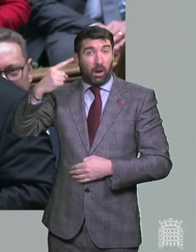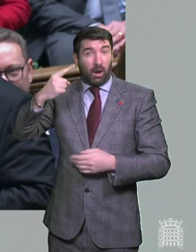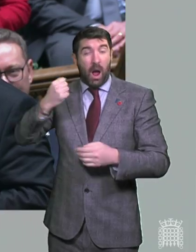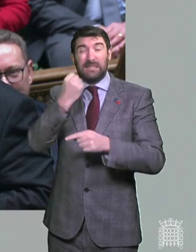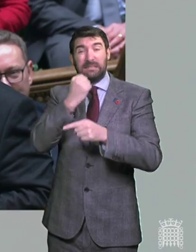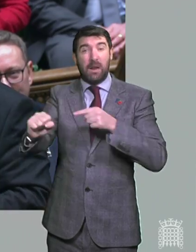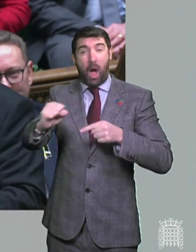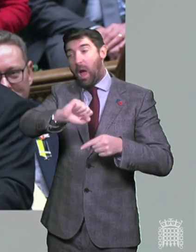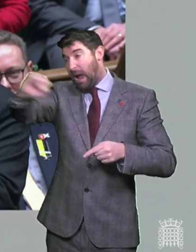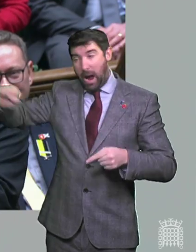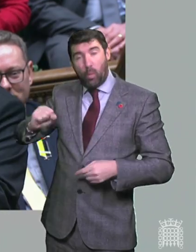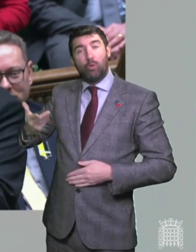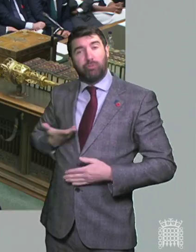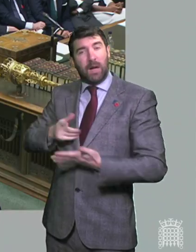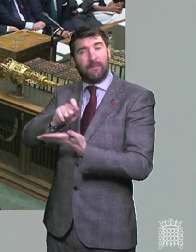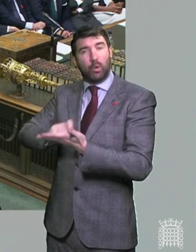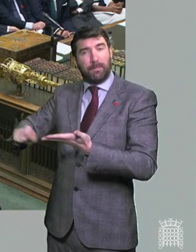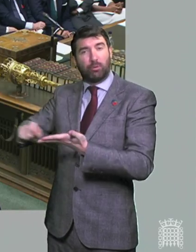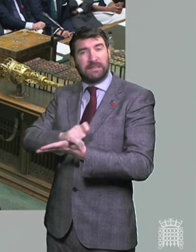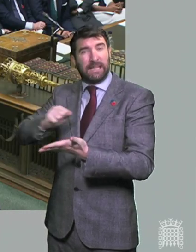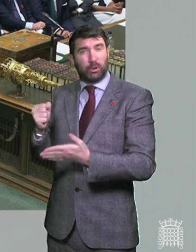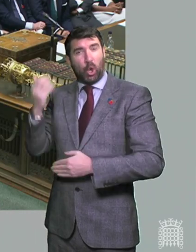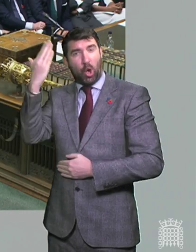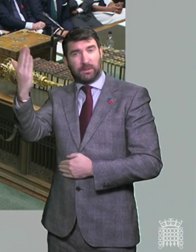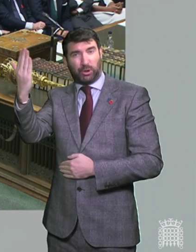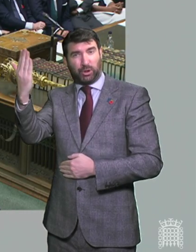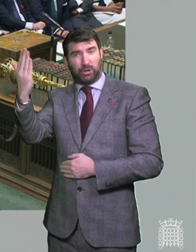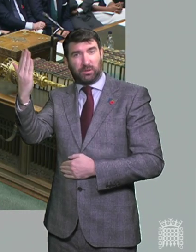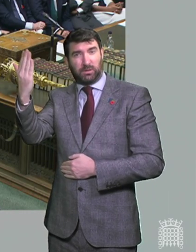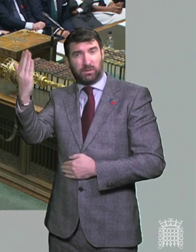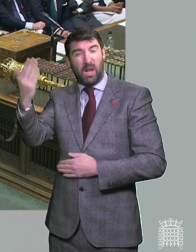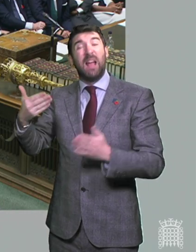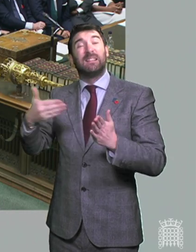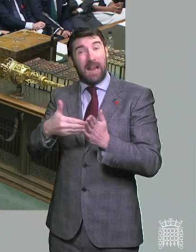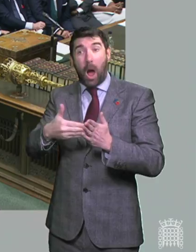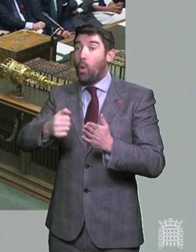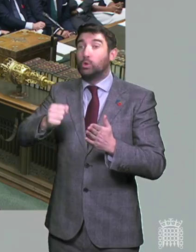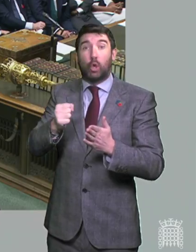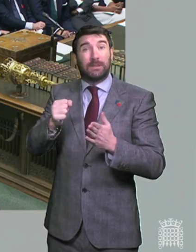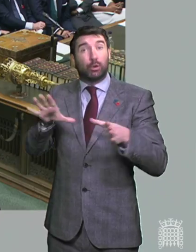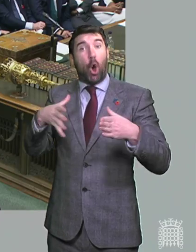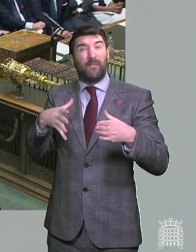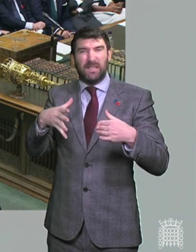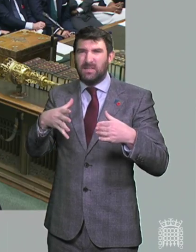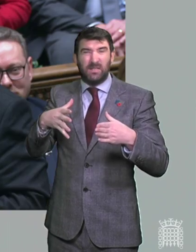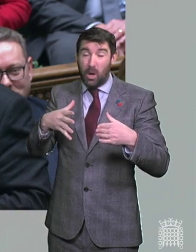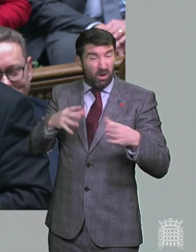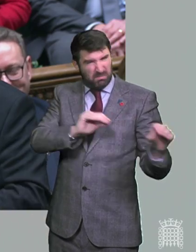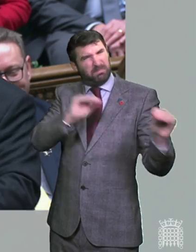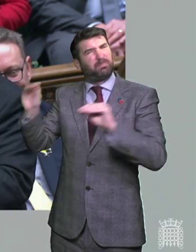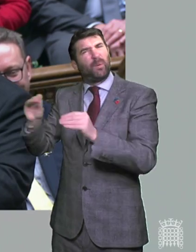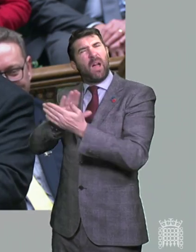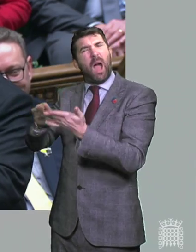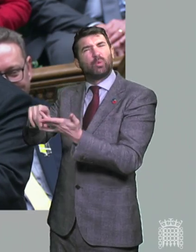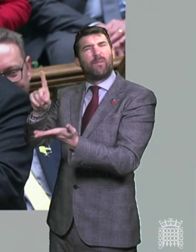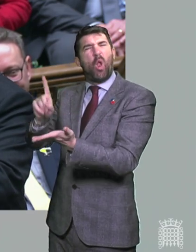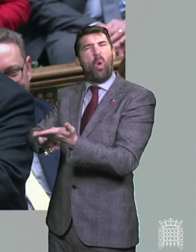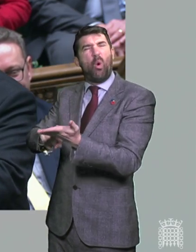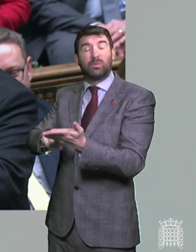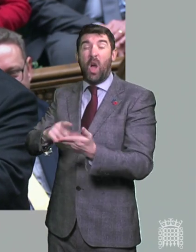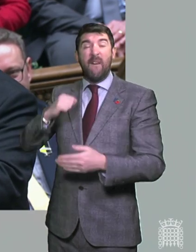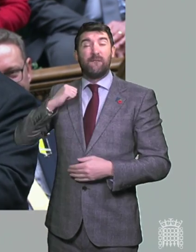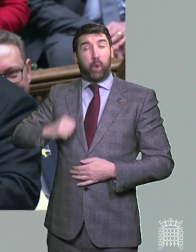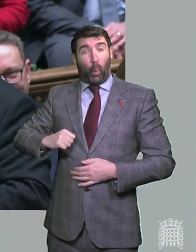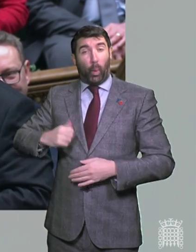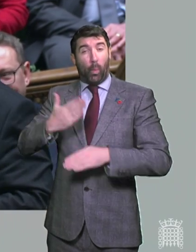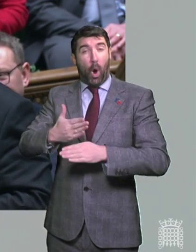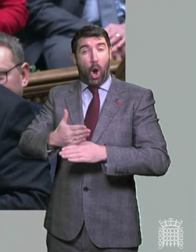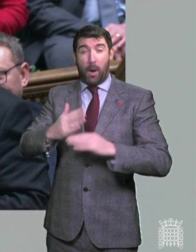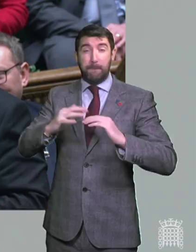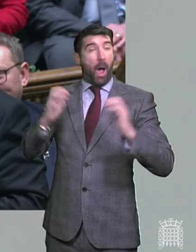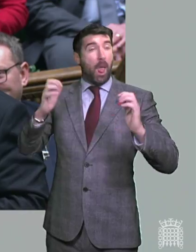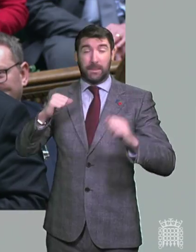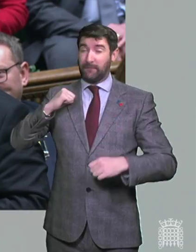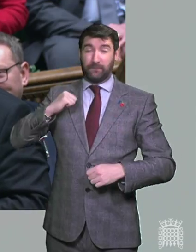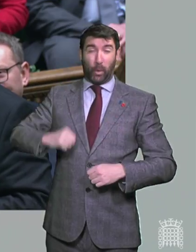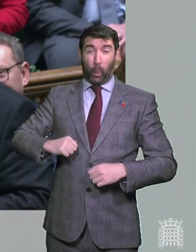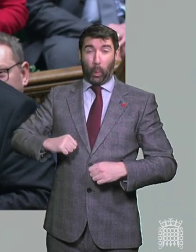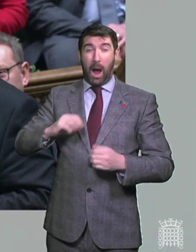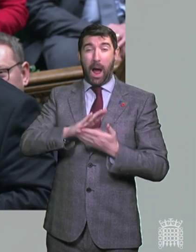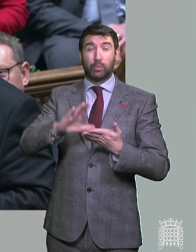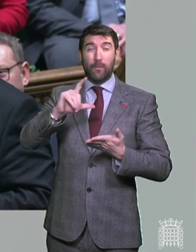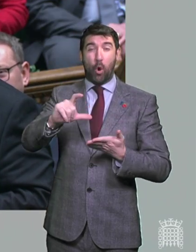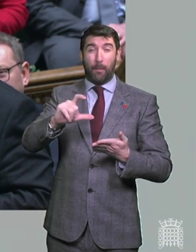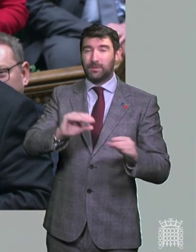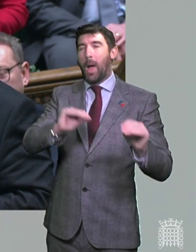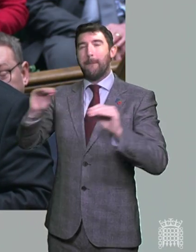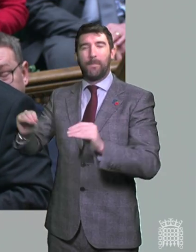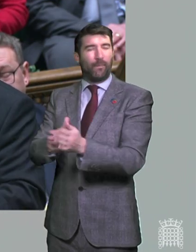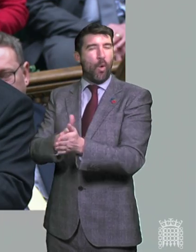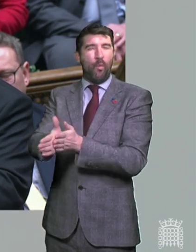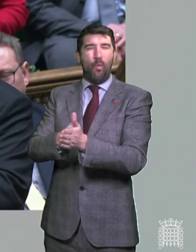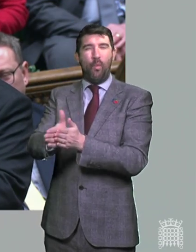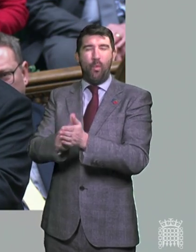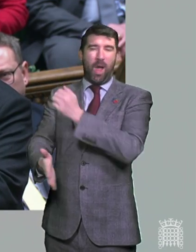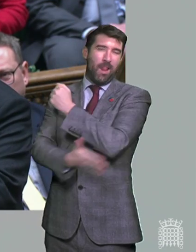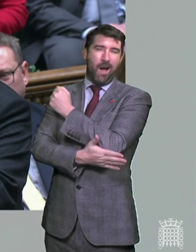In the middle of a Tory cost of living crisis, the Scotland Office is now to be led by a baron-in-waiting, biding his time until he can cash in on the £300-a-day job for life in the House of Lords.